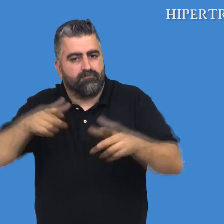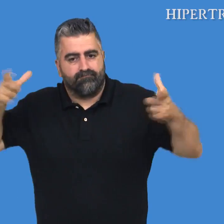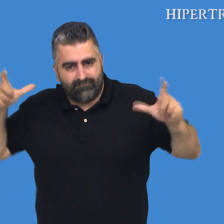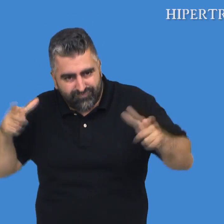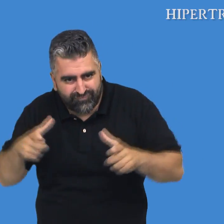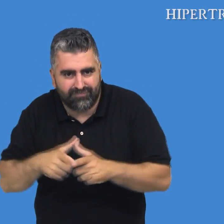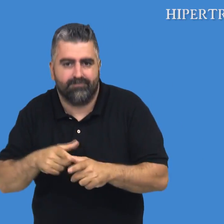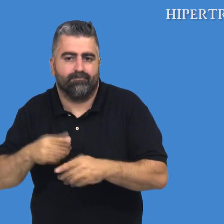reducir